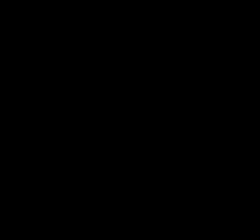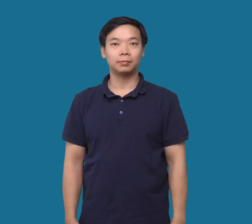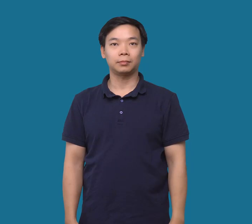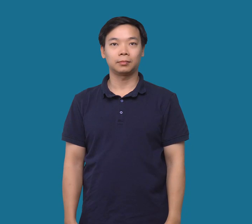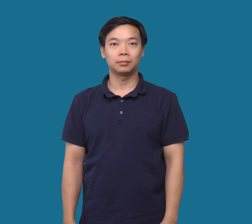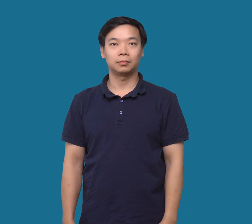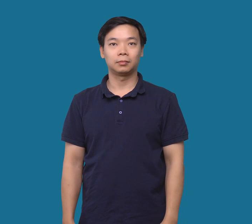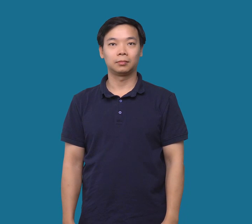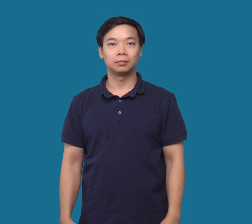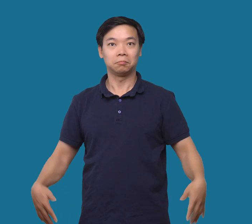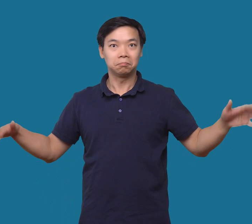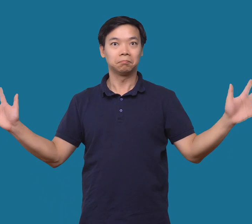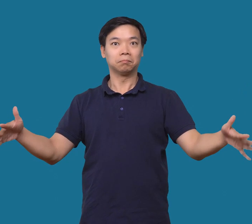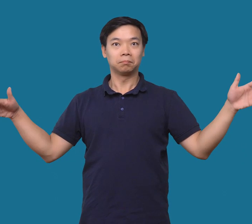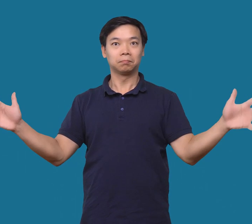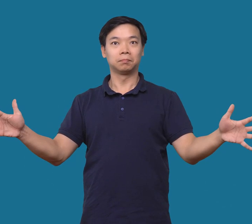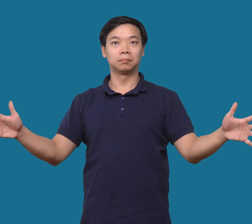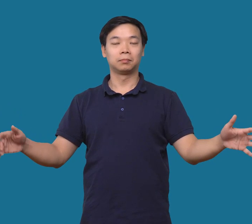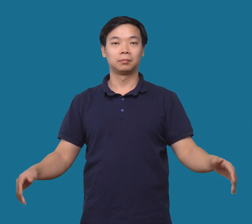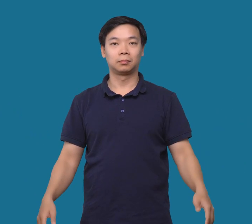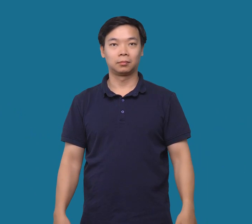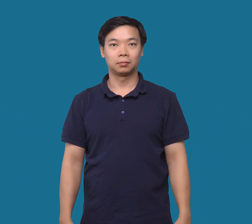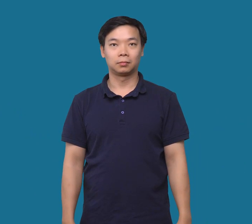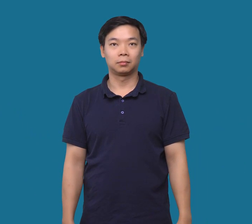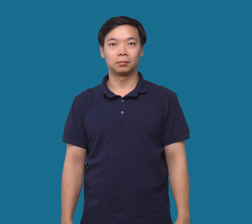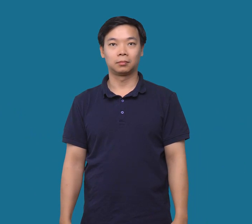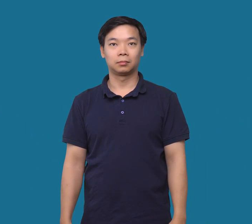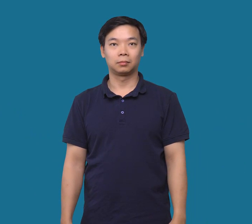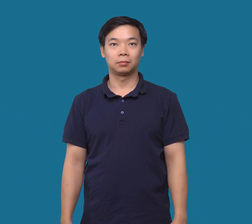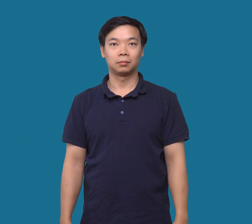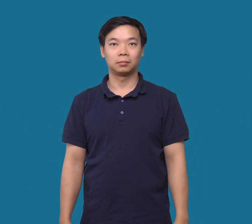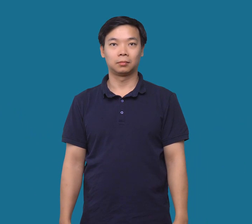vỗ cánh